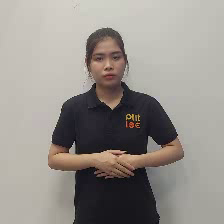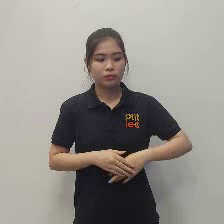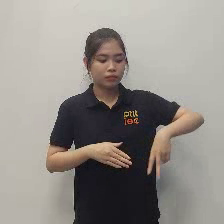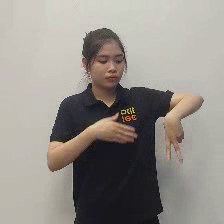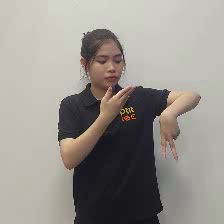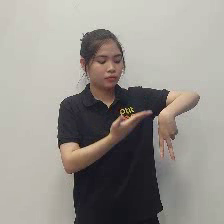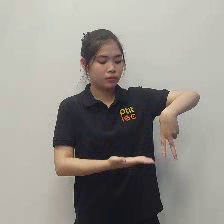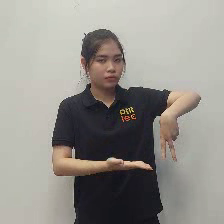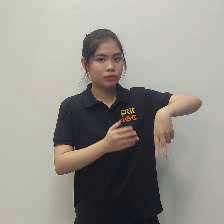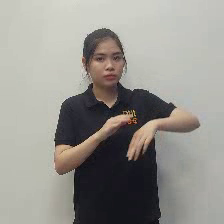Cơ thể